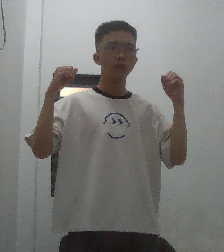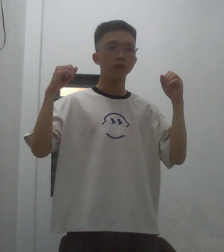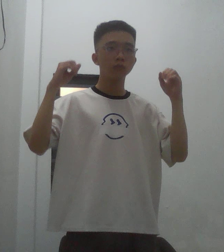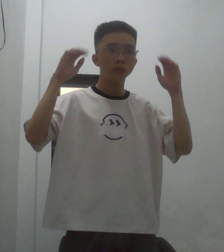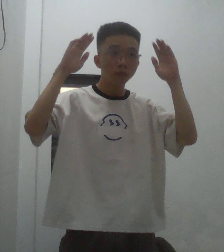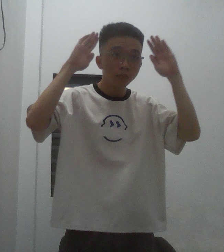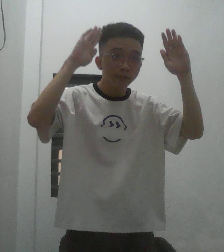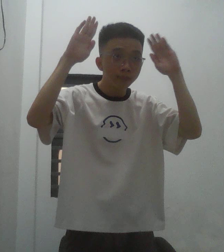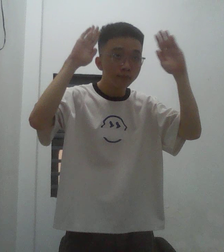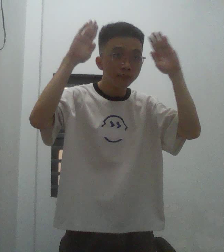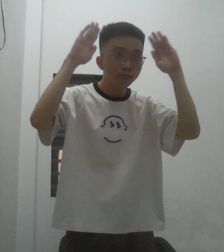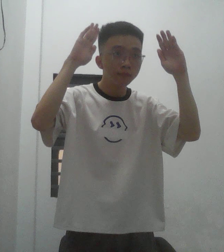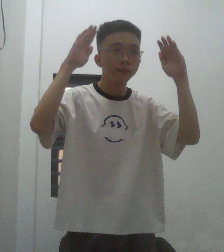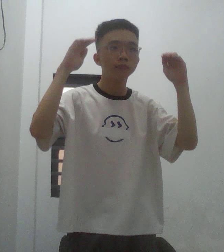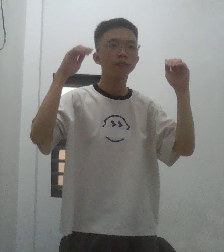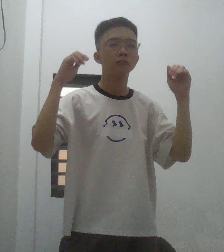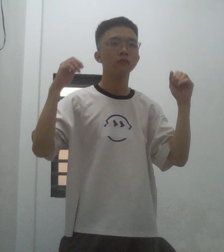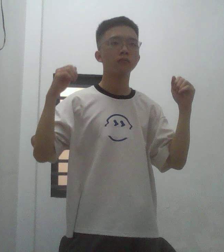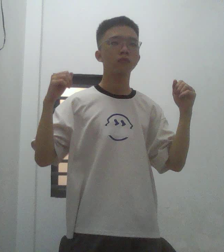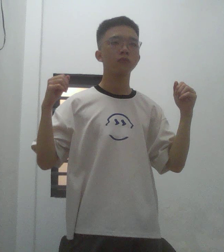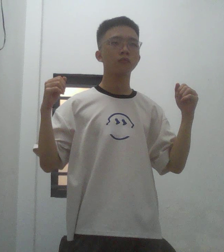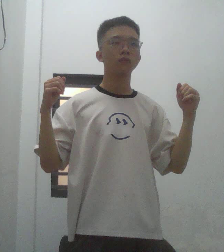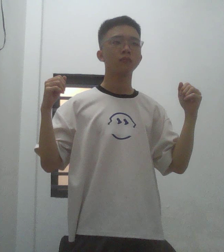xin chao